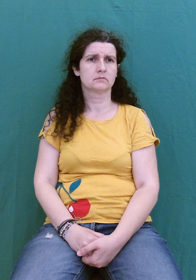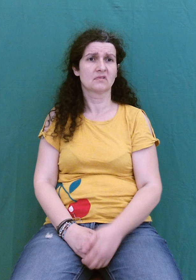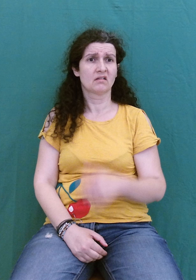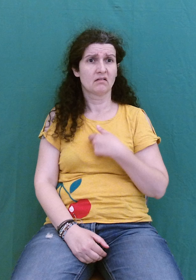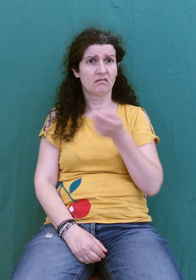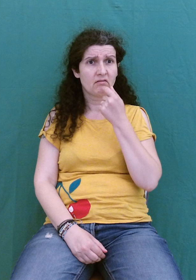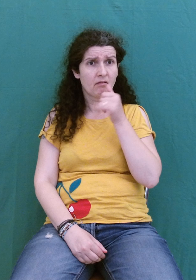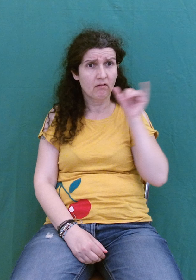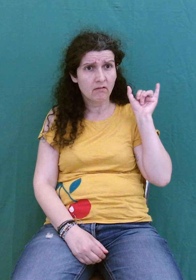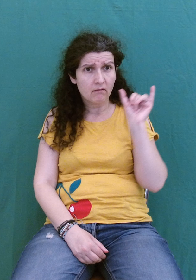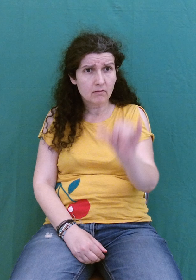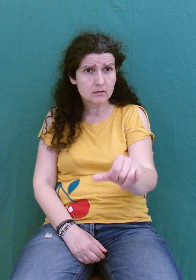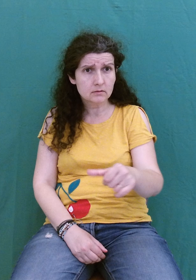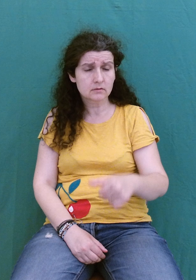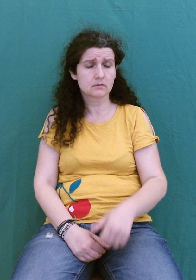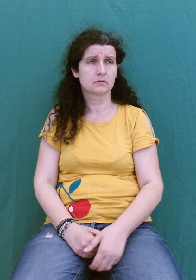ΕΓΩ ΧΑΠΙΑ ΙΣΟΒΙΑ?